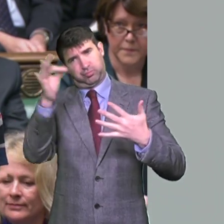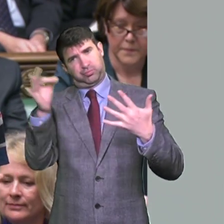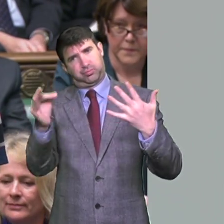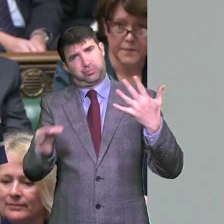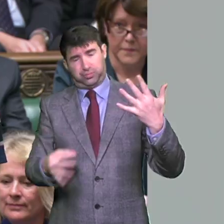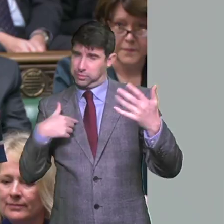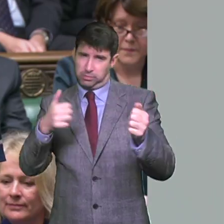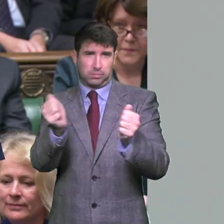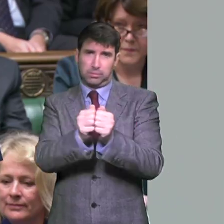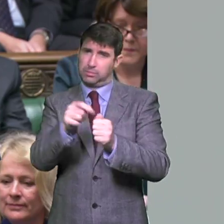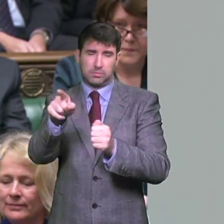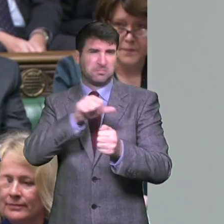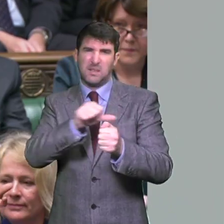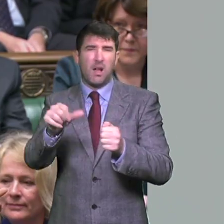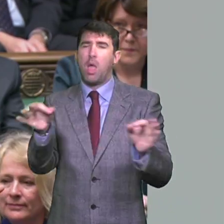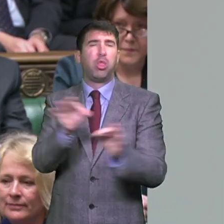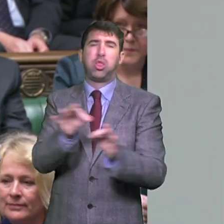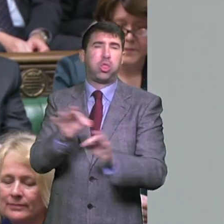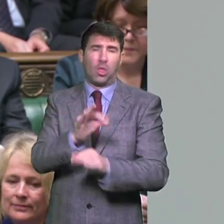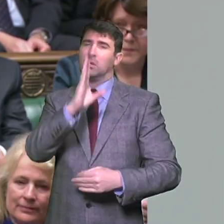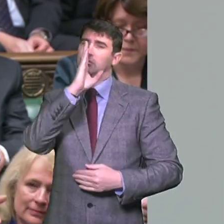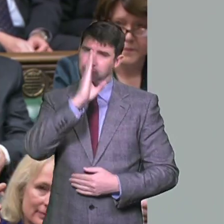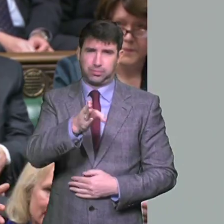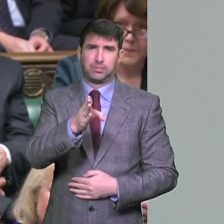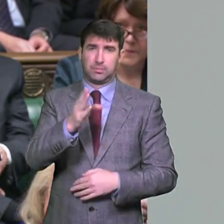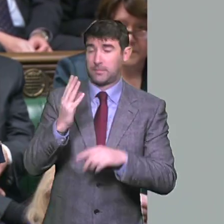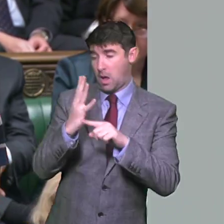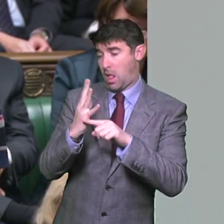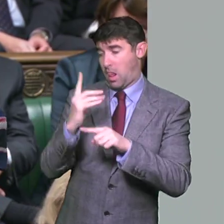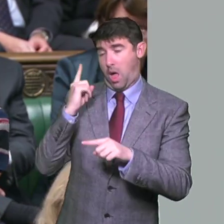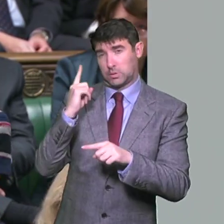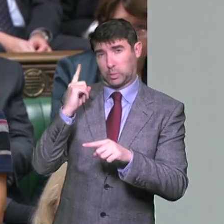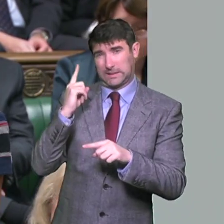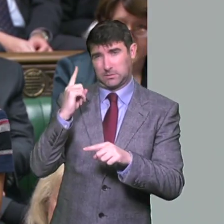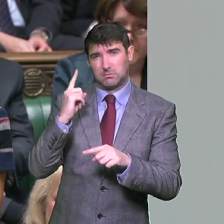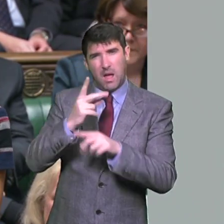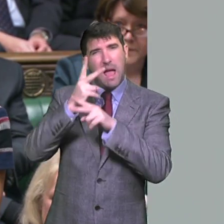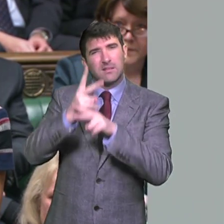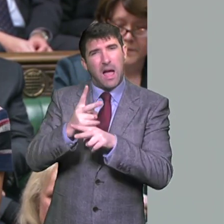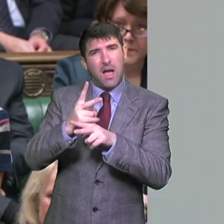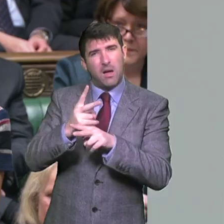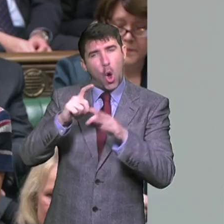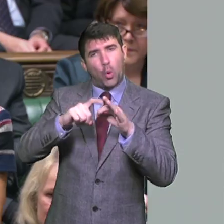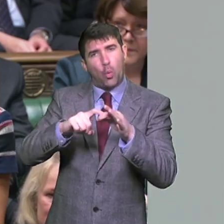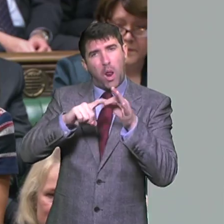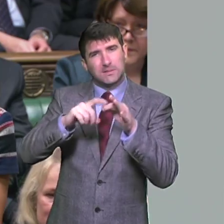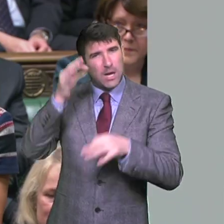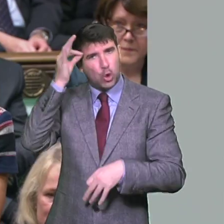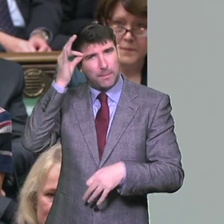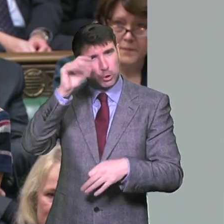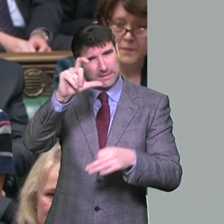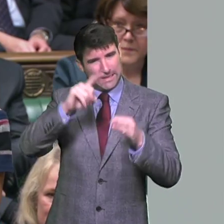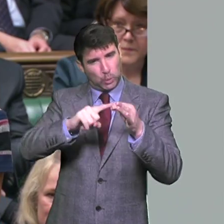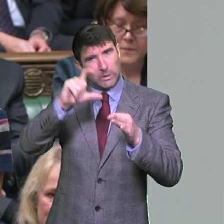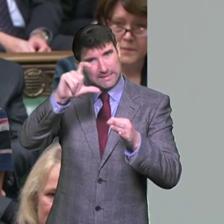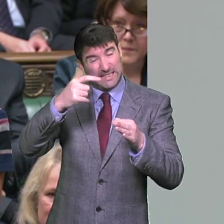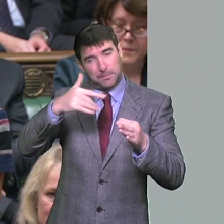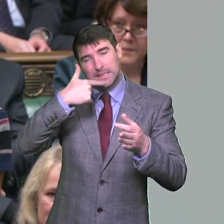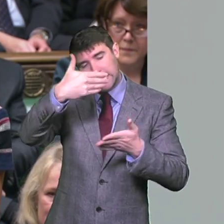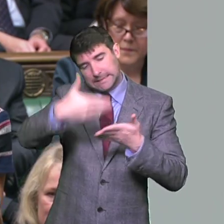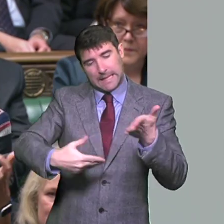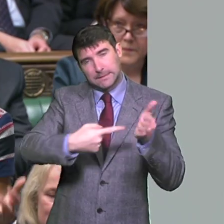Last week, the Care Quality Commission’s report “The state of health care and adult social care in England” showed that our health system is in gridlock.